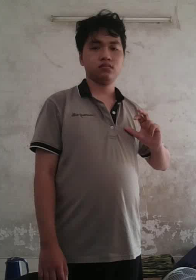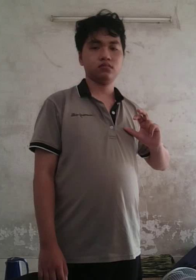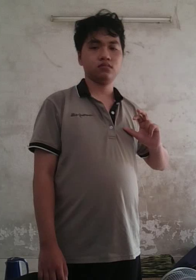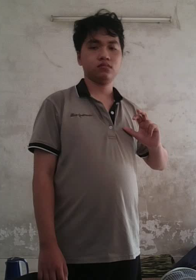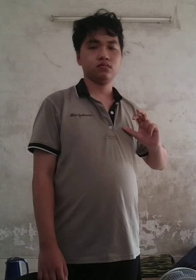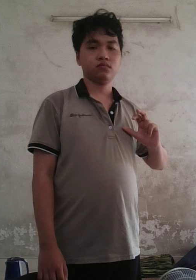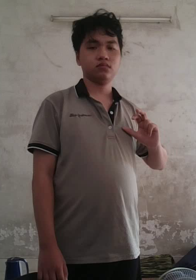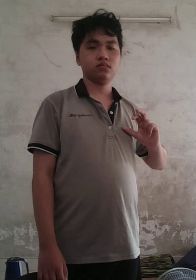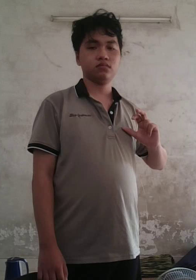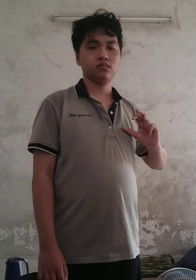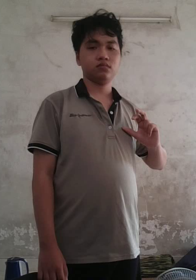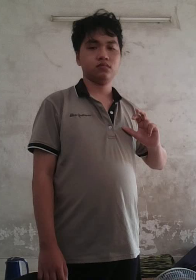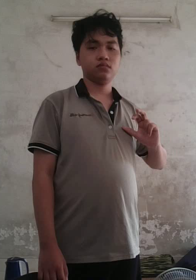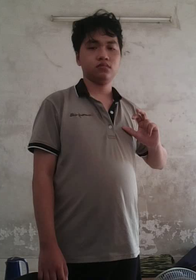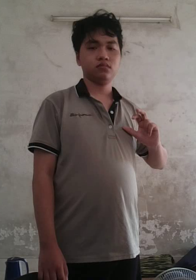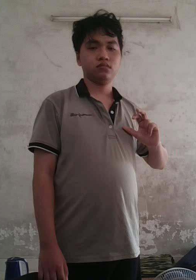giau co